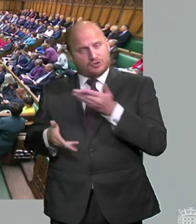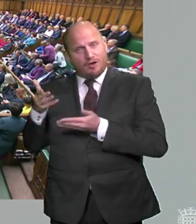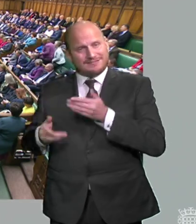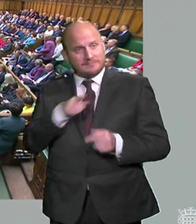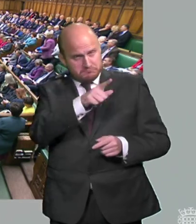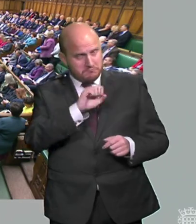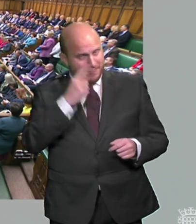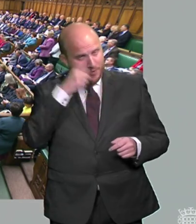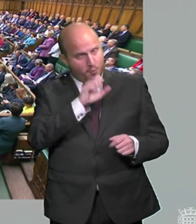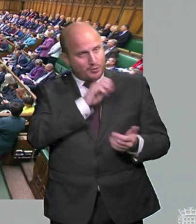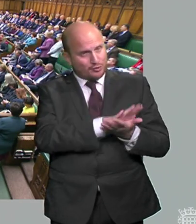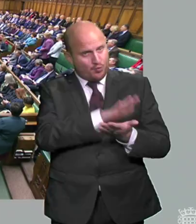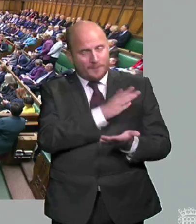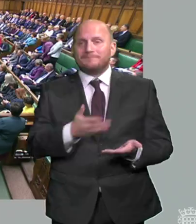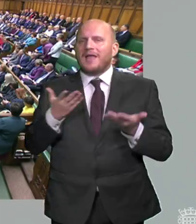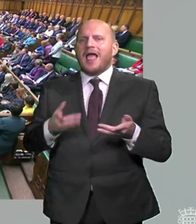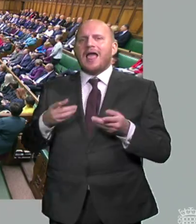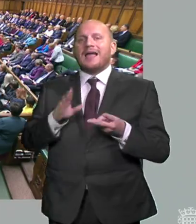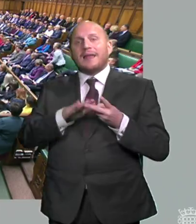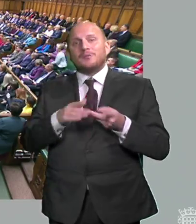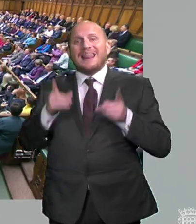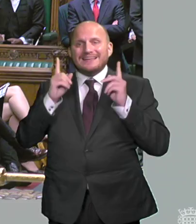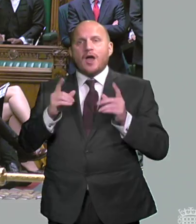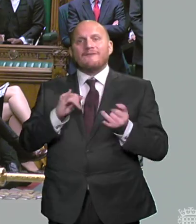I call the deputy leader of the SNP, Kirsten Oswald.